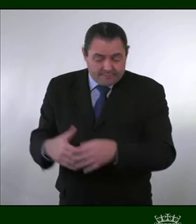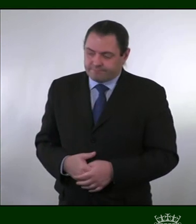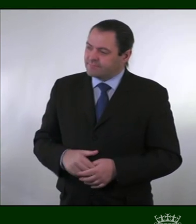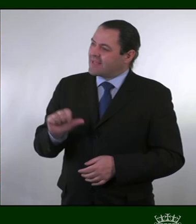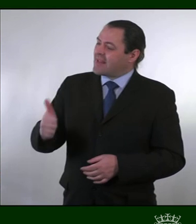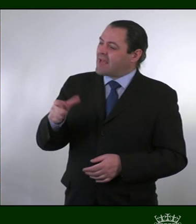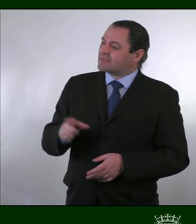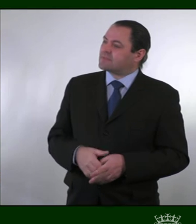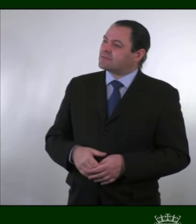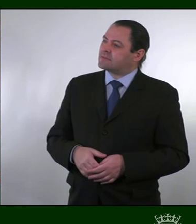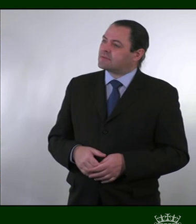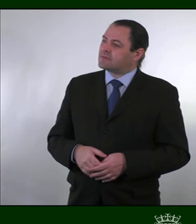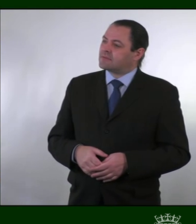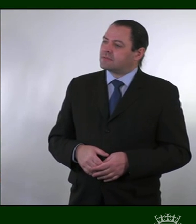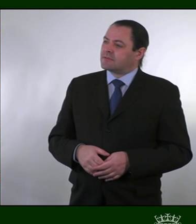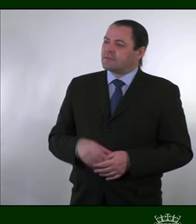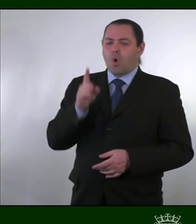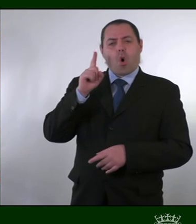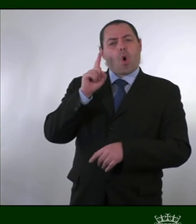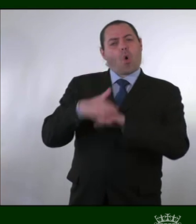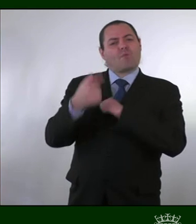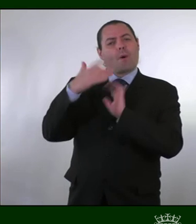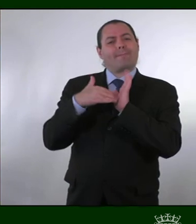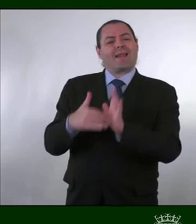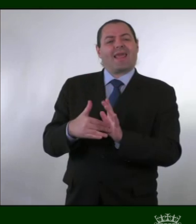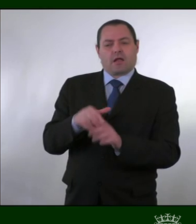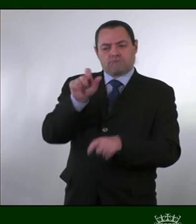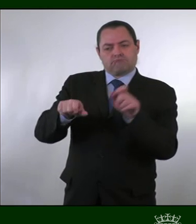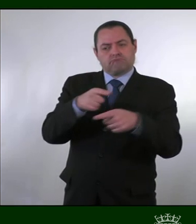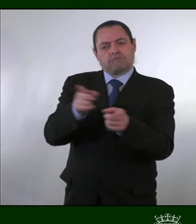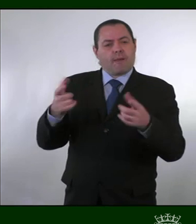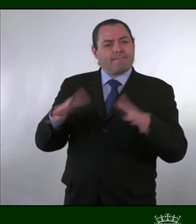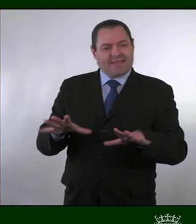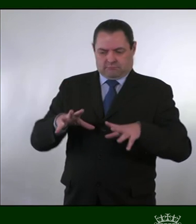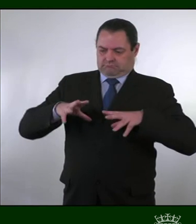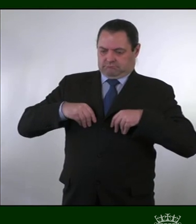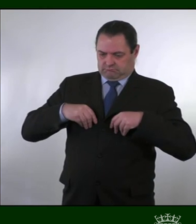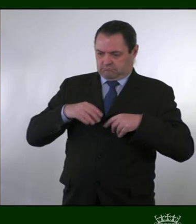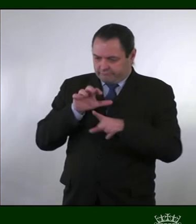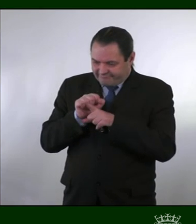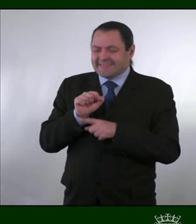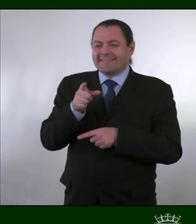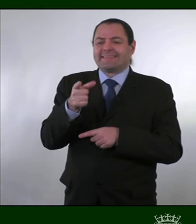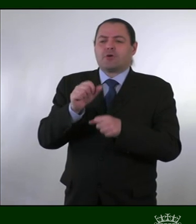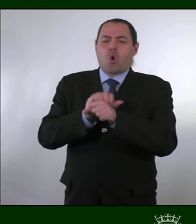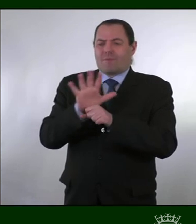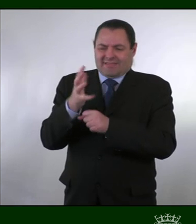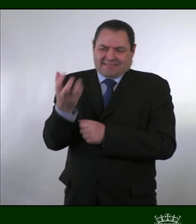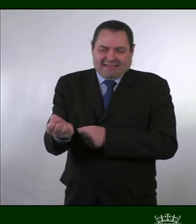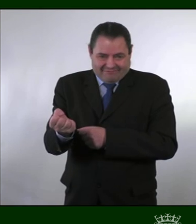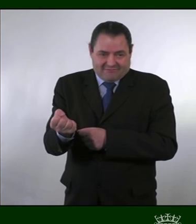More than 1 million fellow citizens have recovered after testing positive for covid-19.